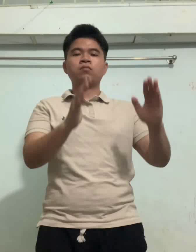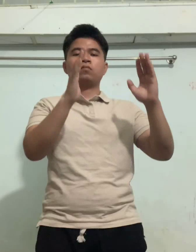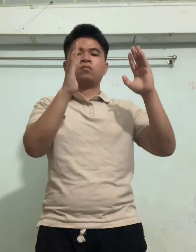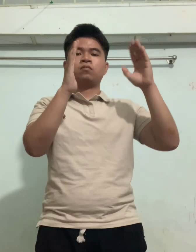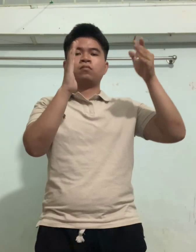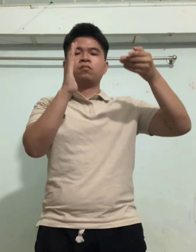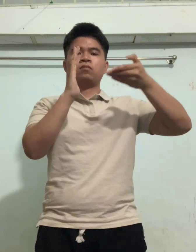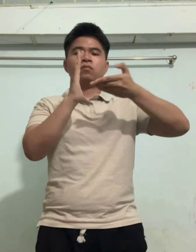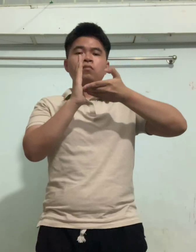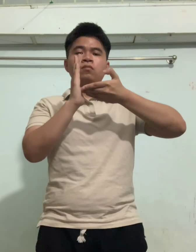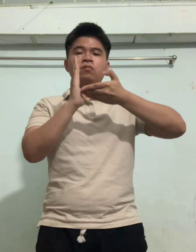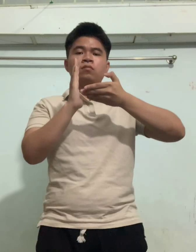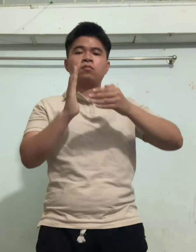gioi thieu